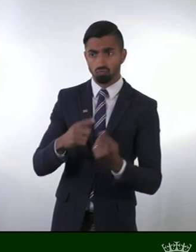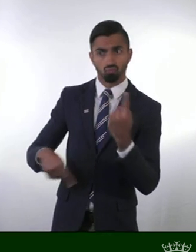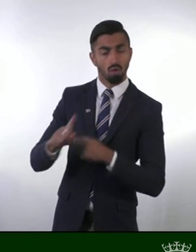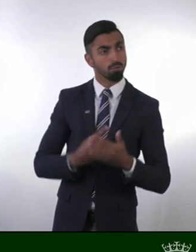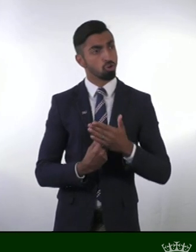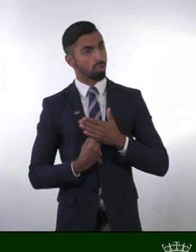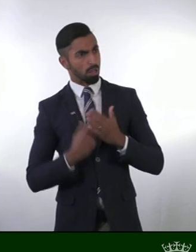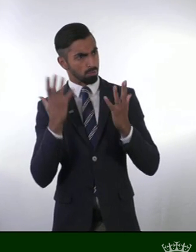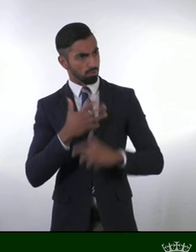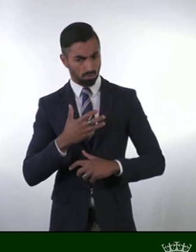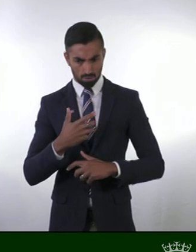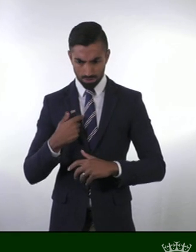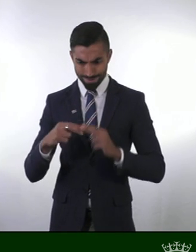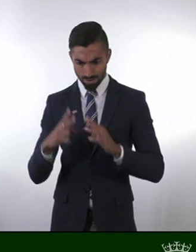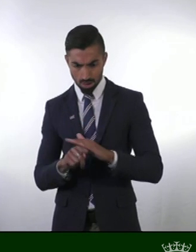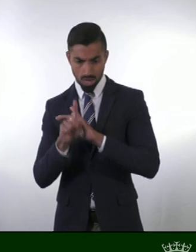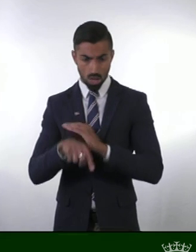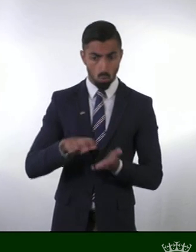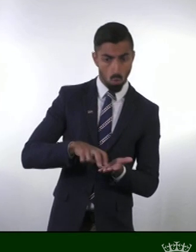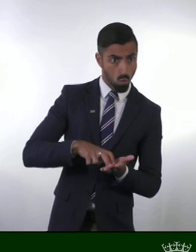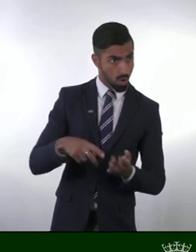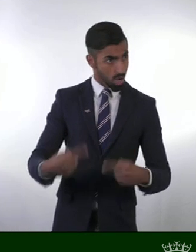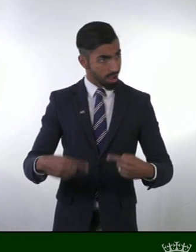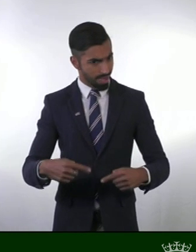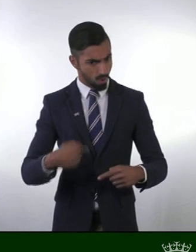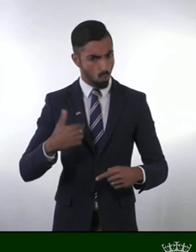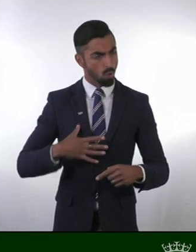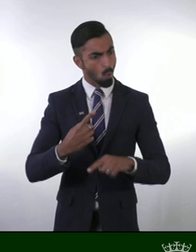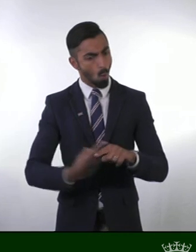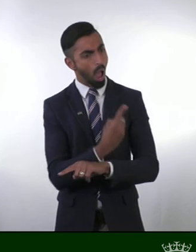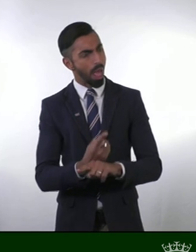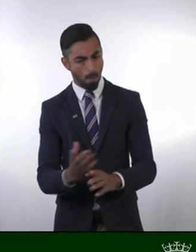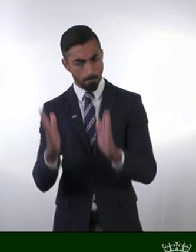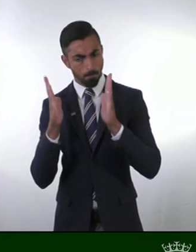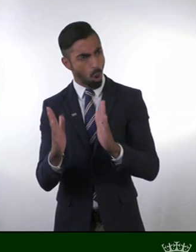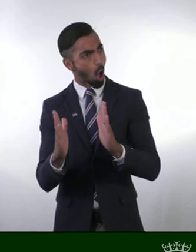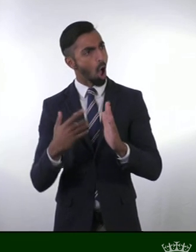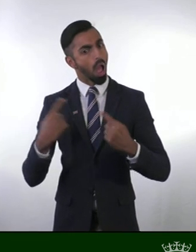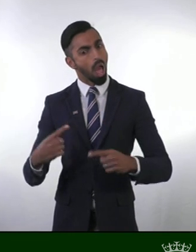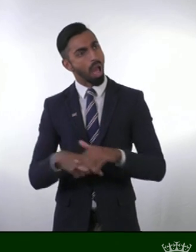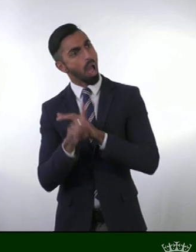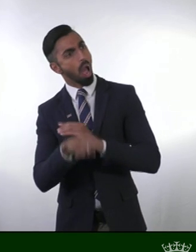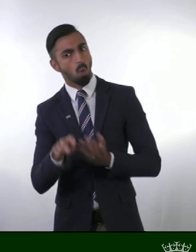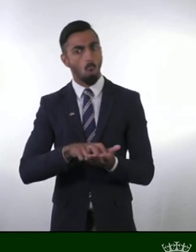They want a “safe hour” walk for shielded people similar to that adopted in many other countries.